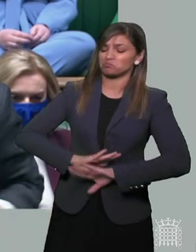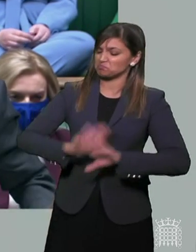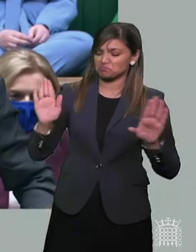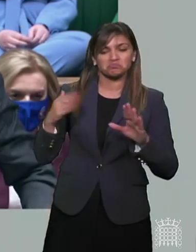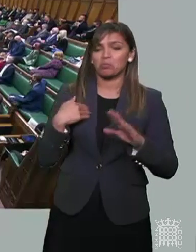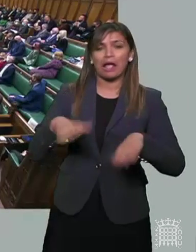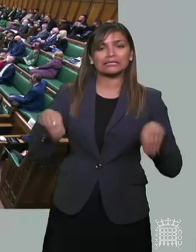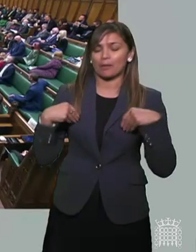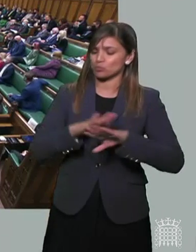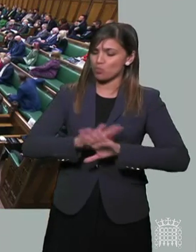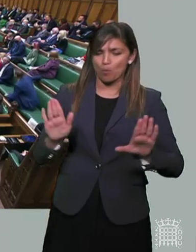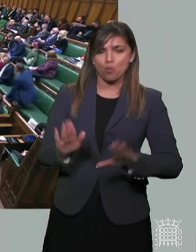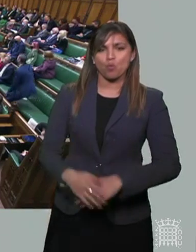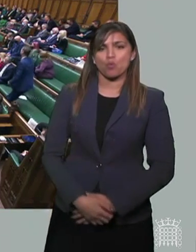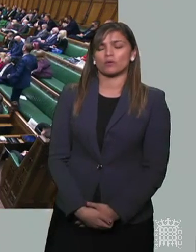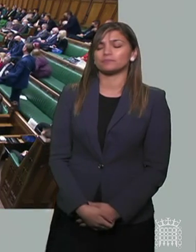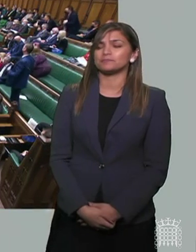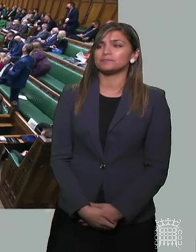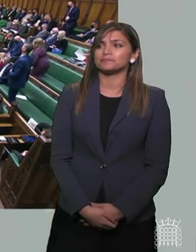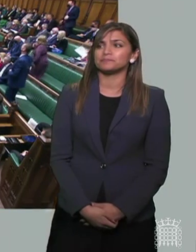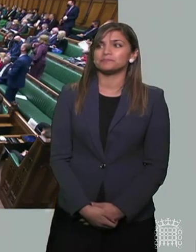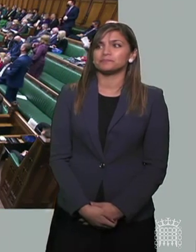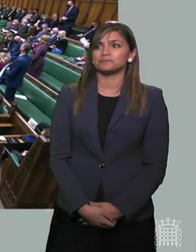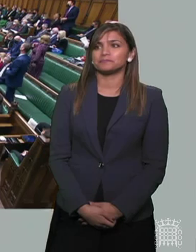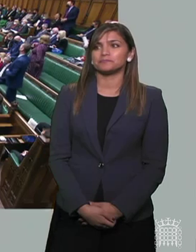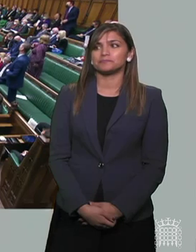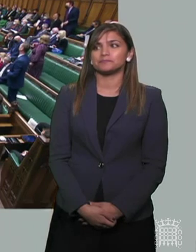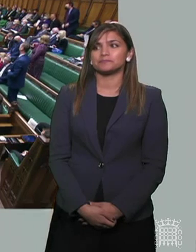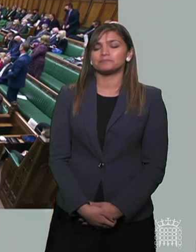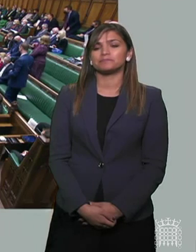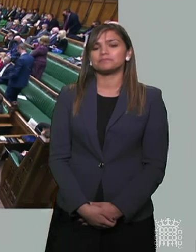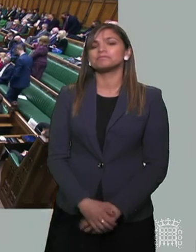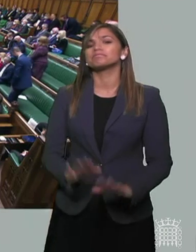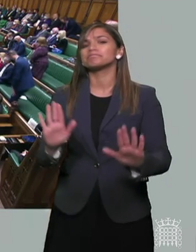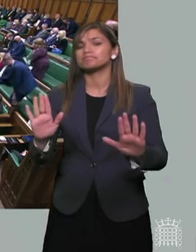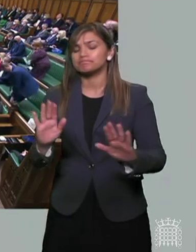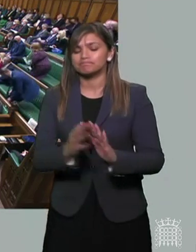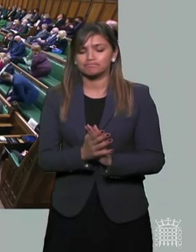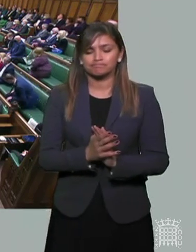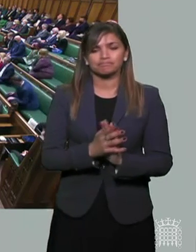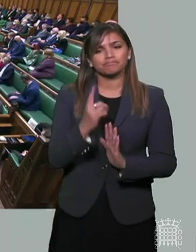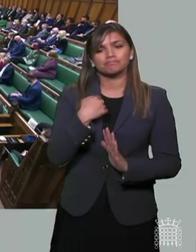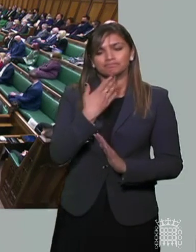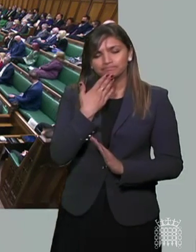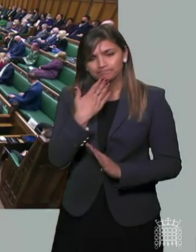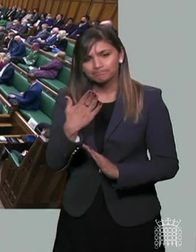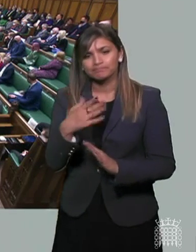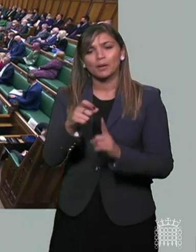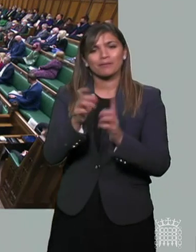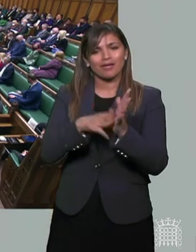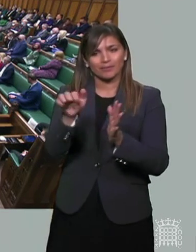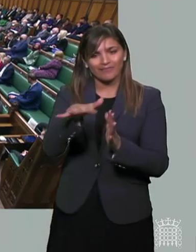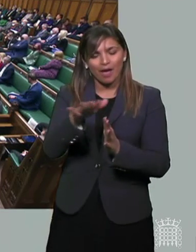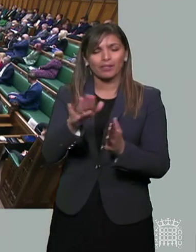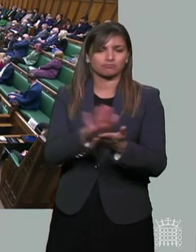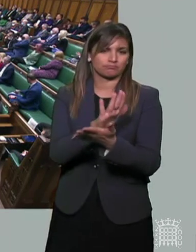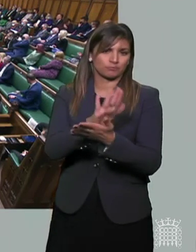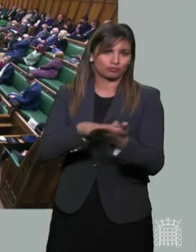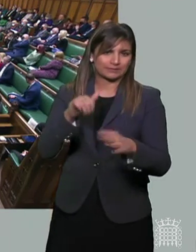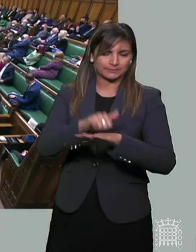May I start by wishing the Prime Minister and his family a happy Christmas?